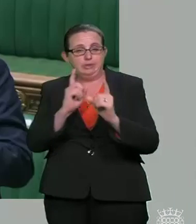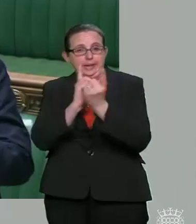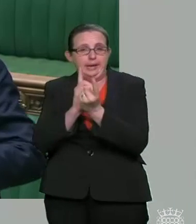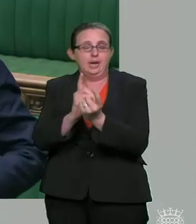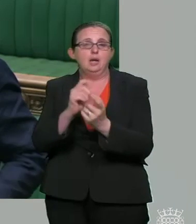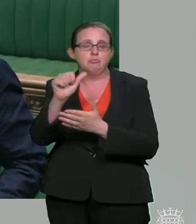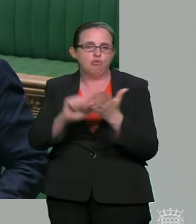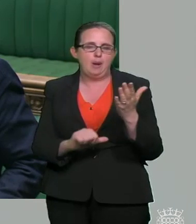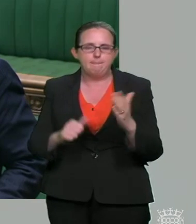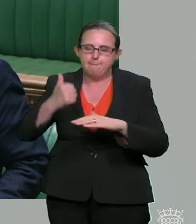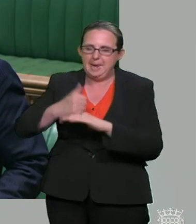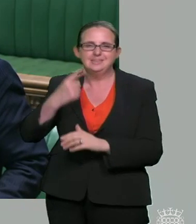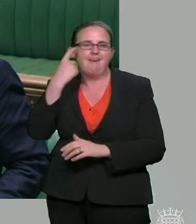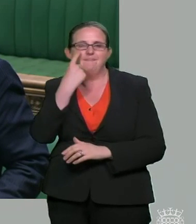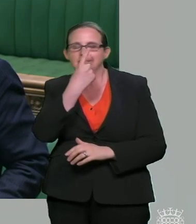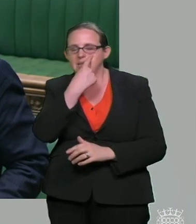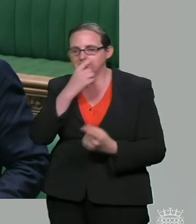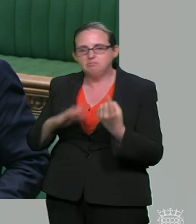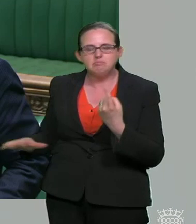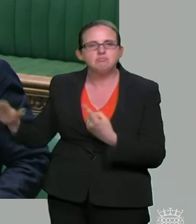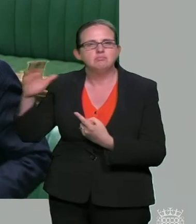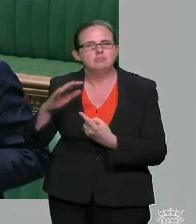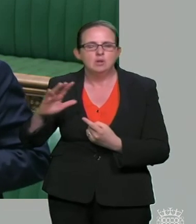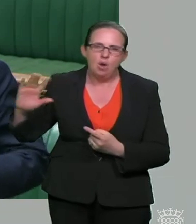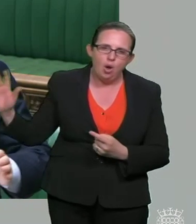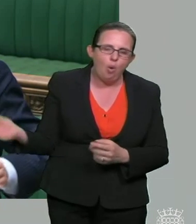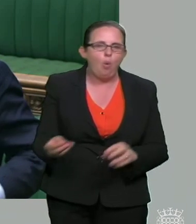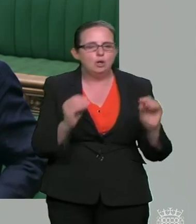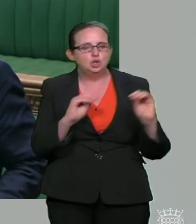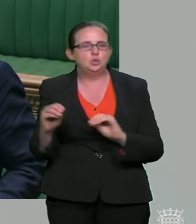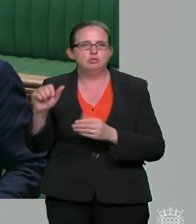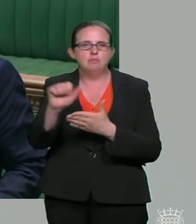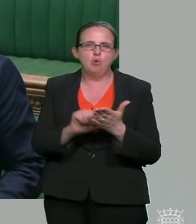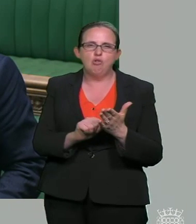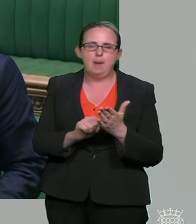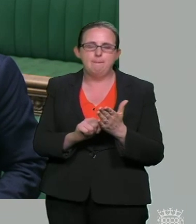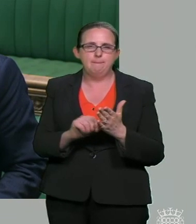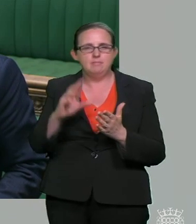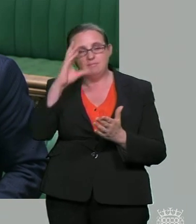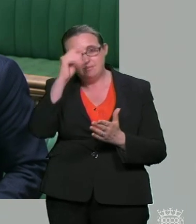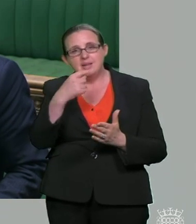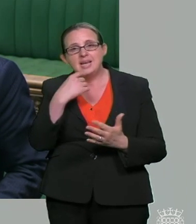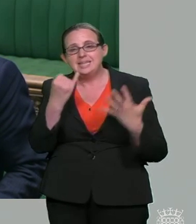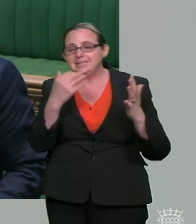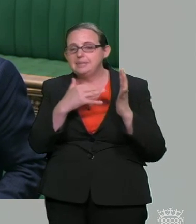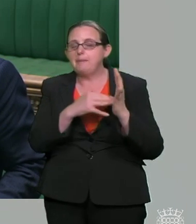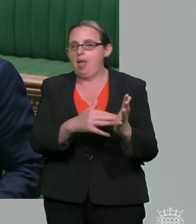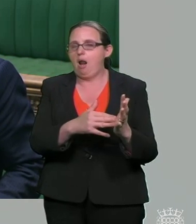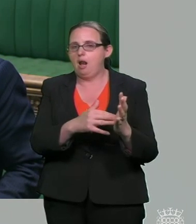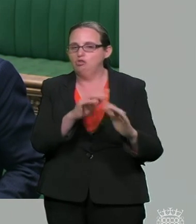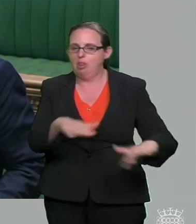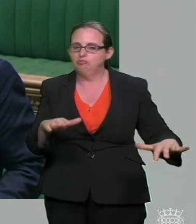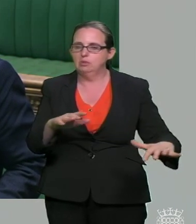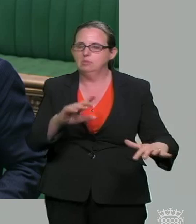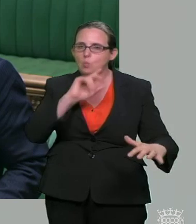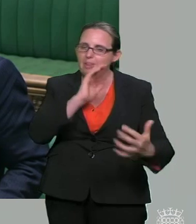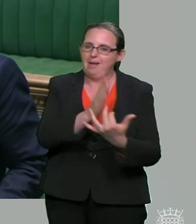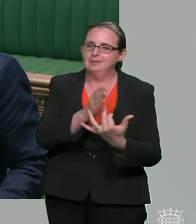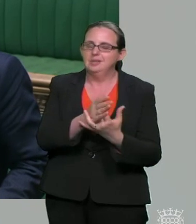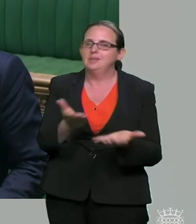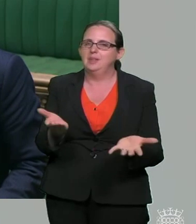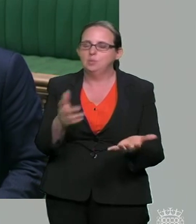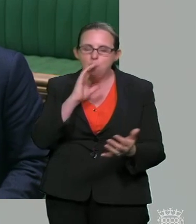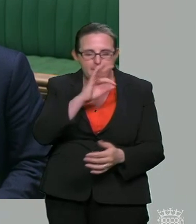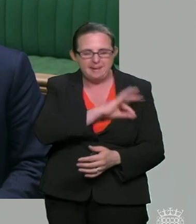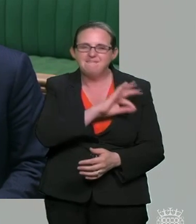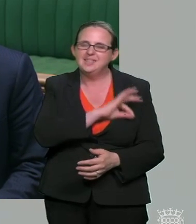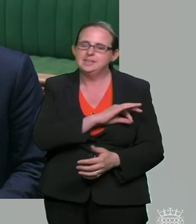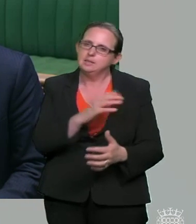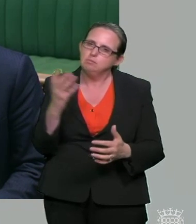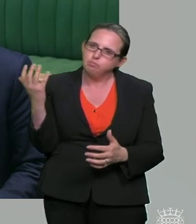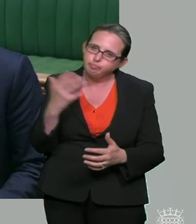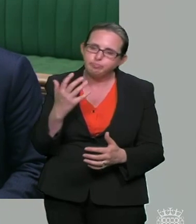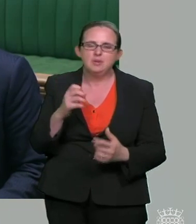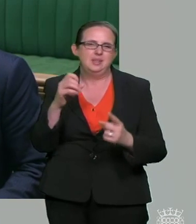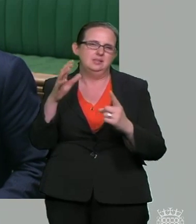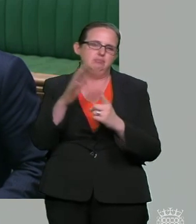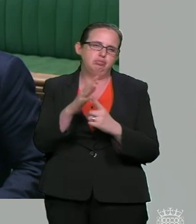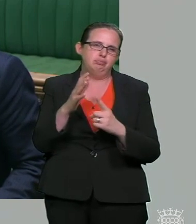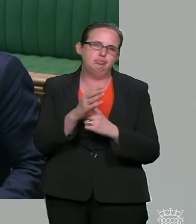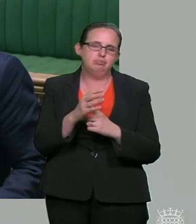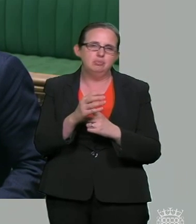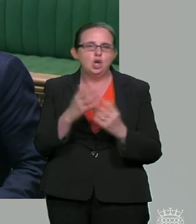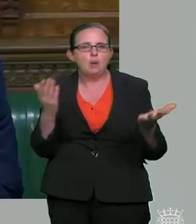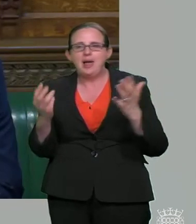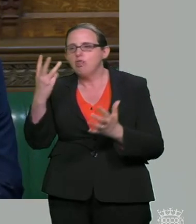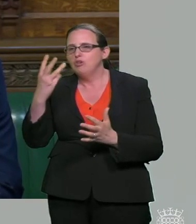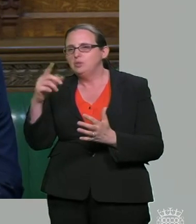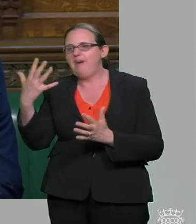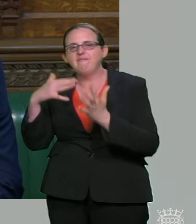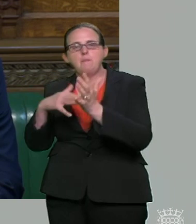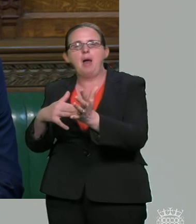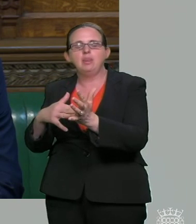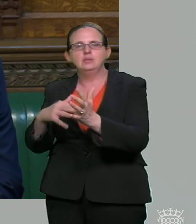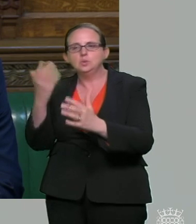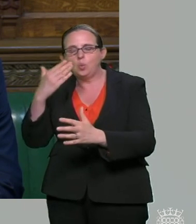Every tutoring programme—there are 6 million children who can benefit—is equivalent to three to five months of educational catch-up.